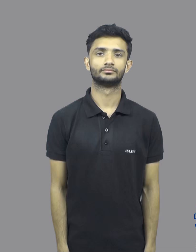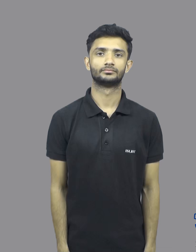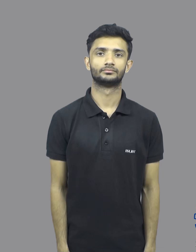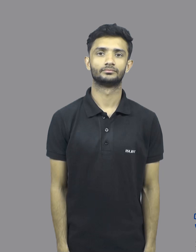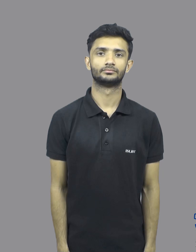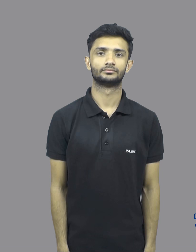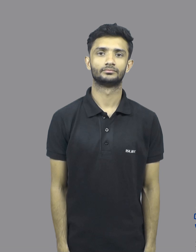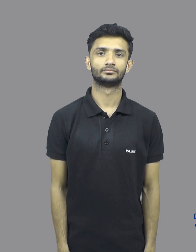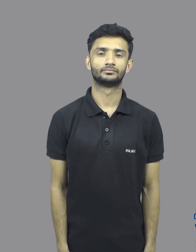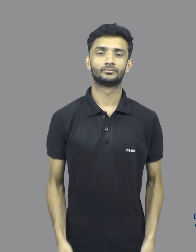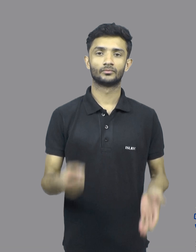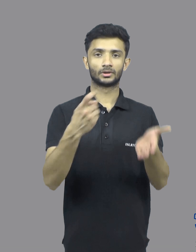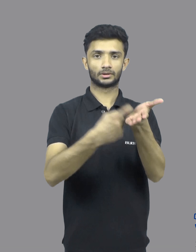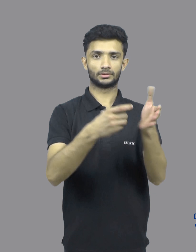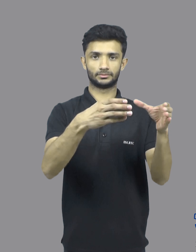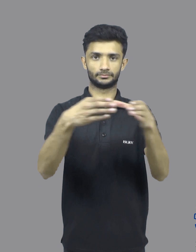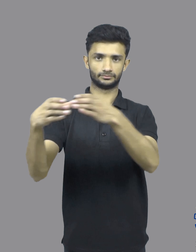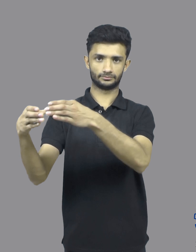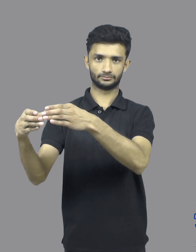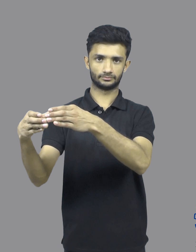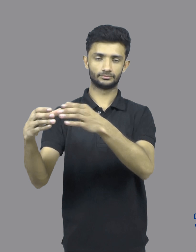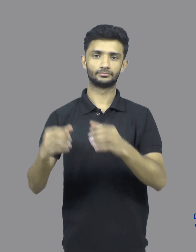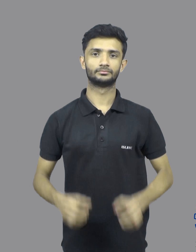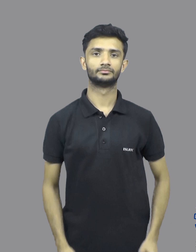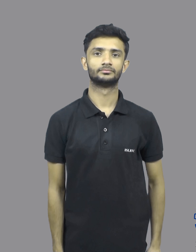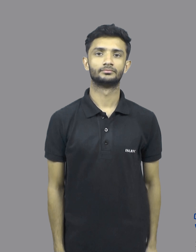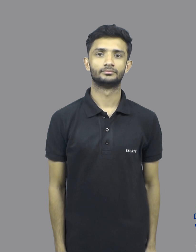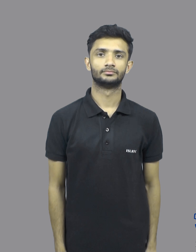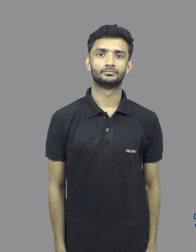Reservation